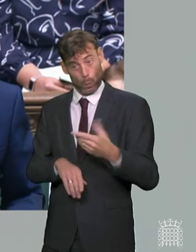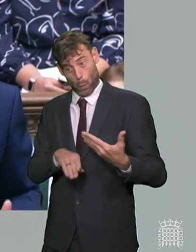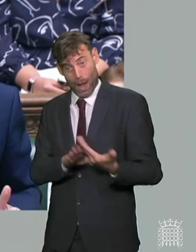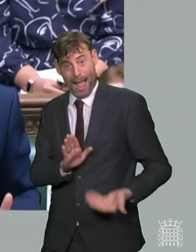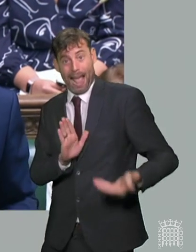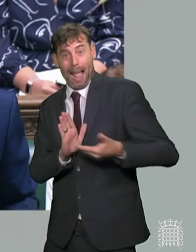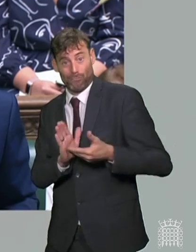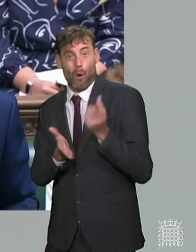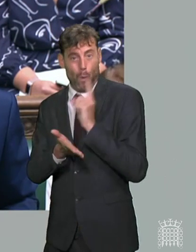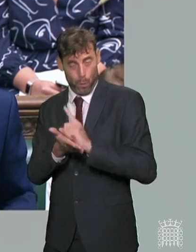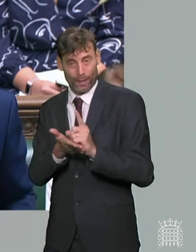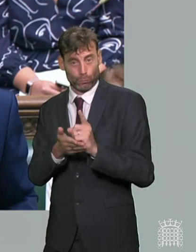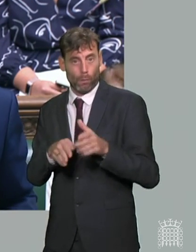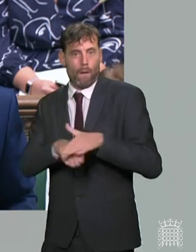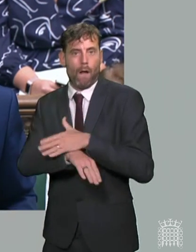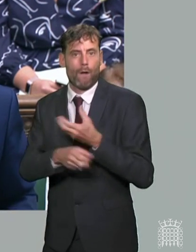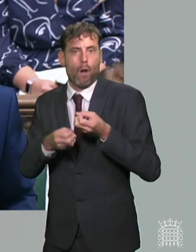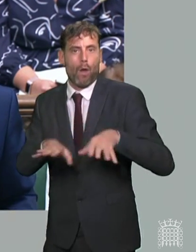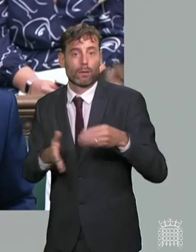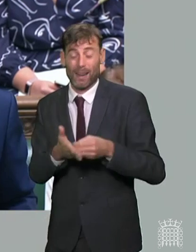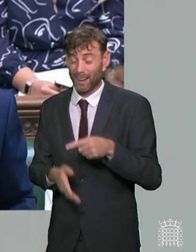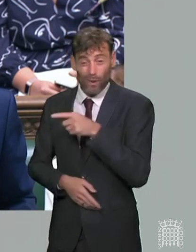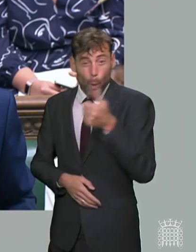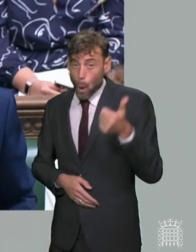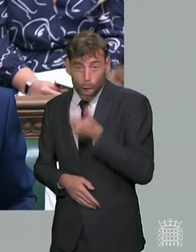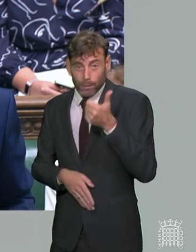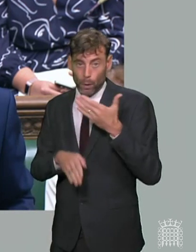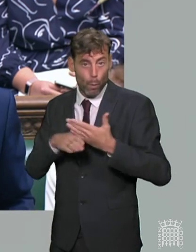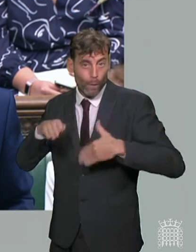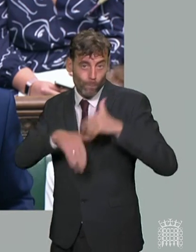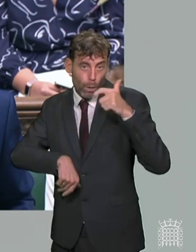They are already working full time.